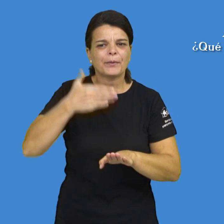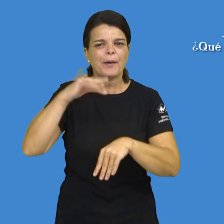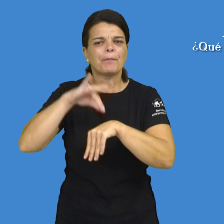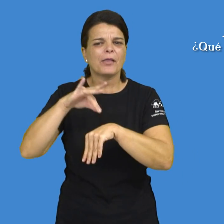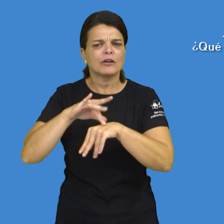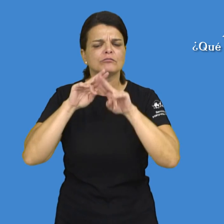enfermo